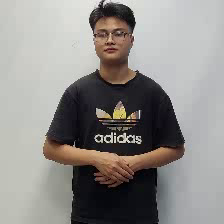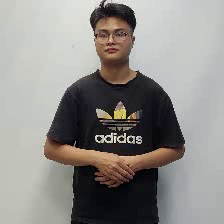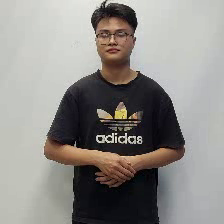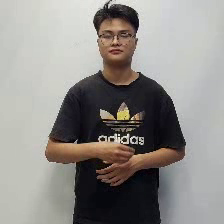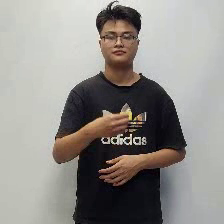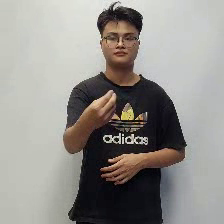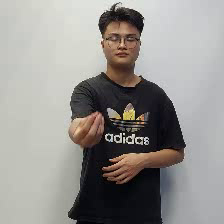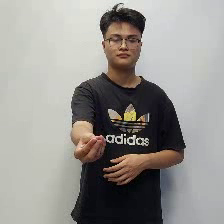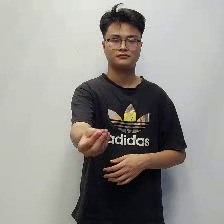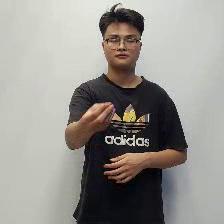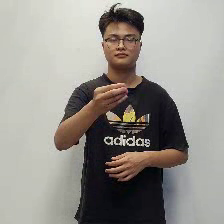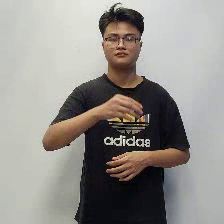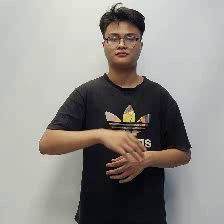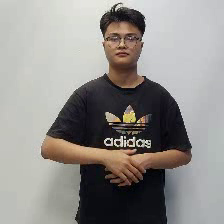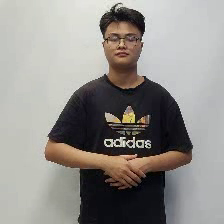Mua